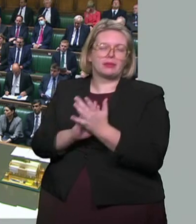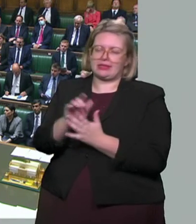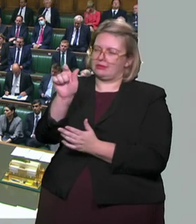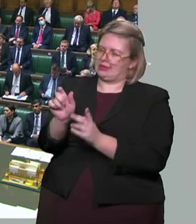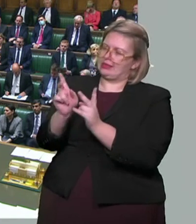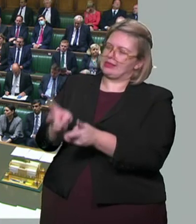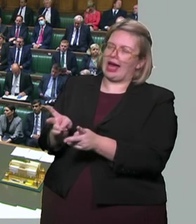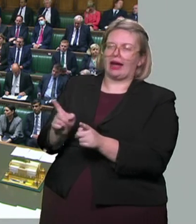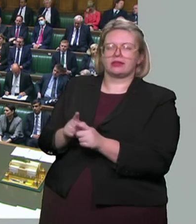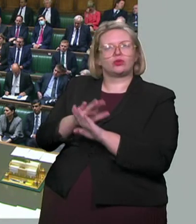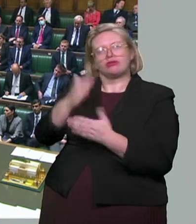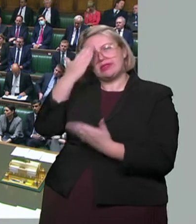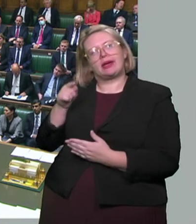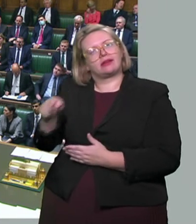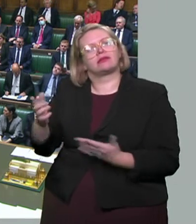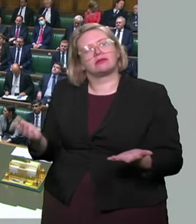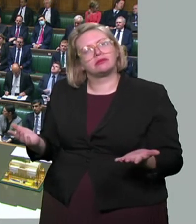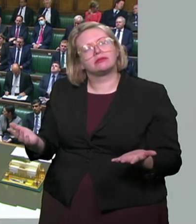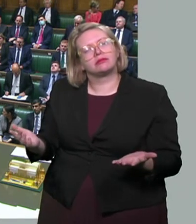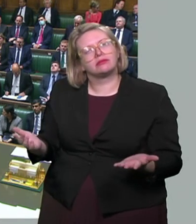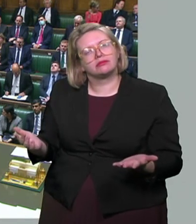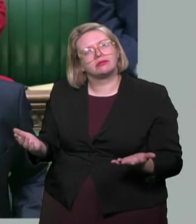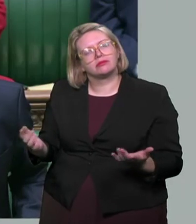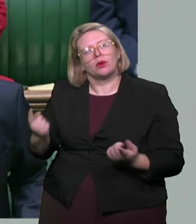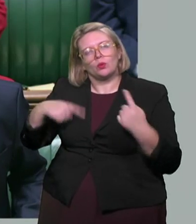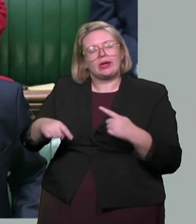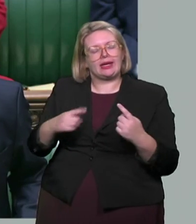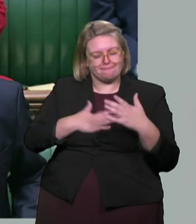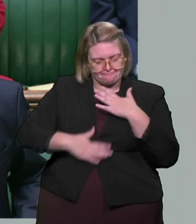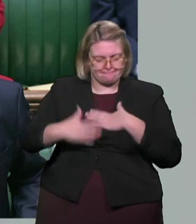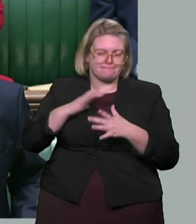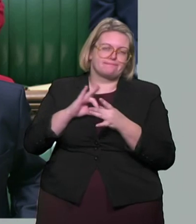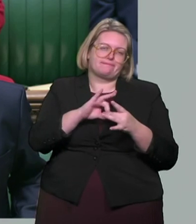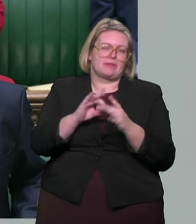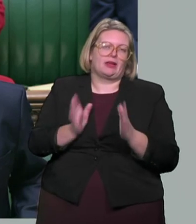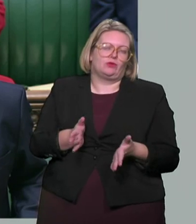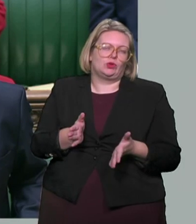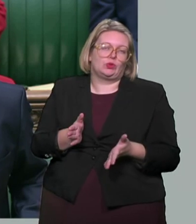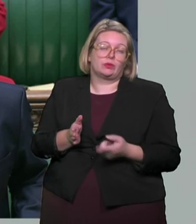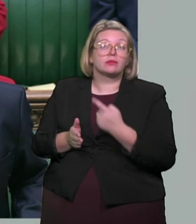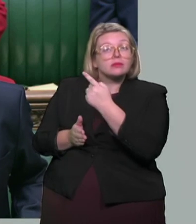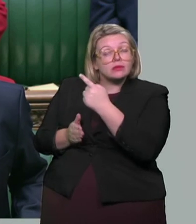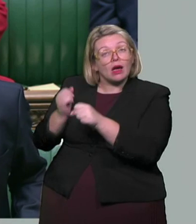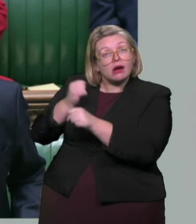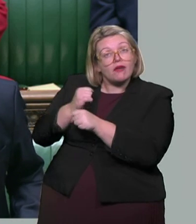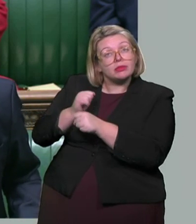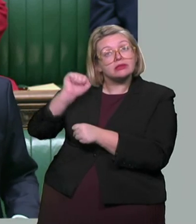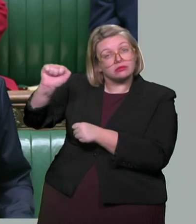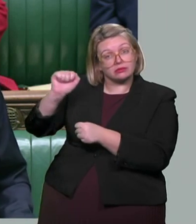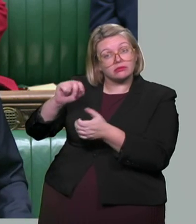There are clearly problems with the Government’s counter-extremism strategy.